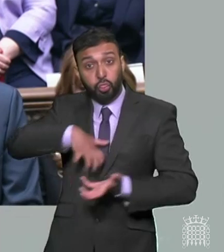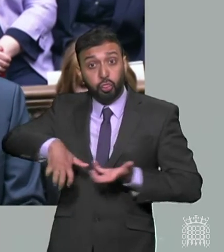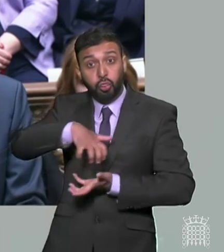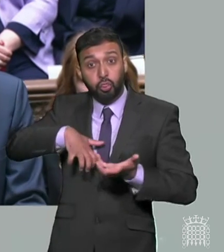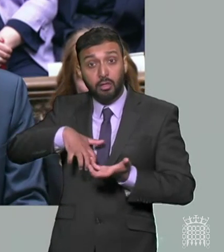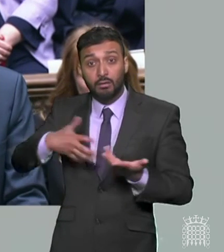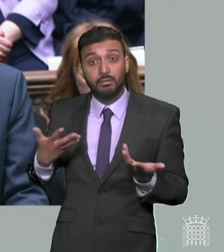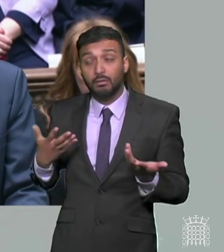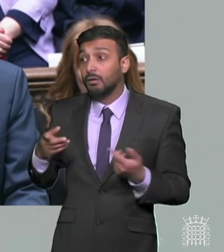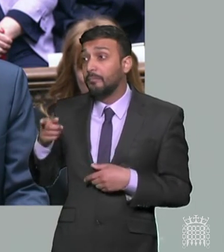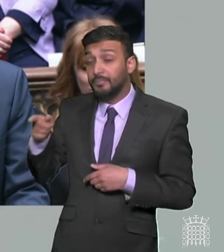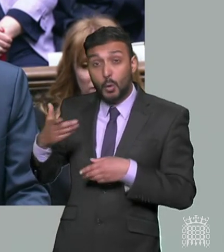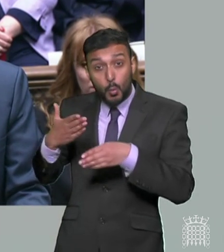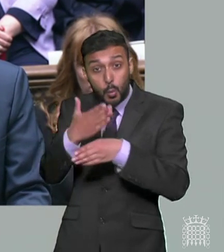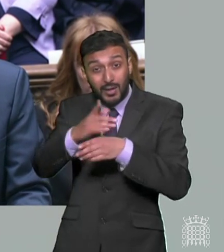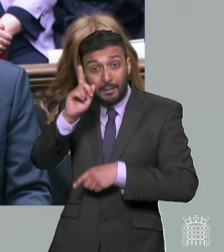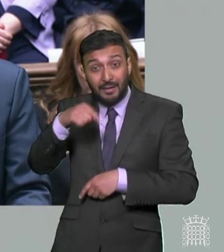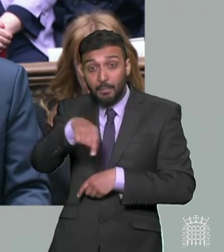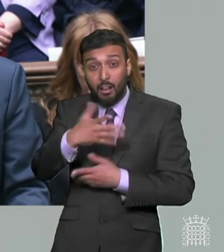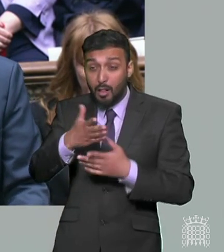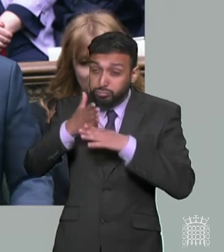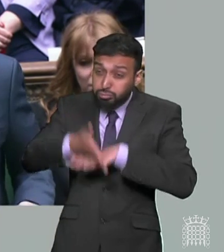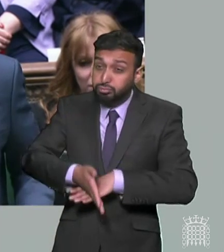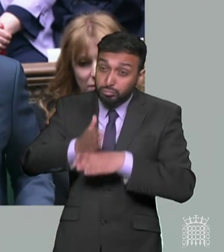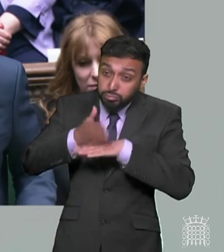That is bad for business and bad for growth.